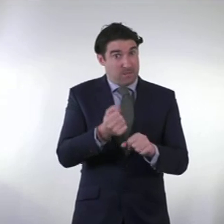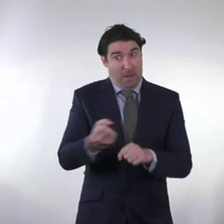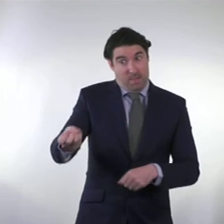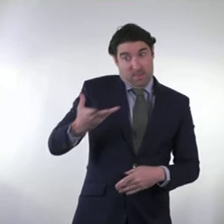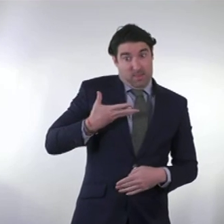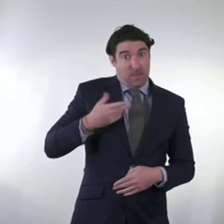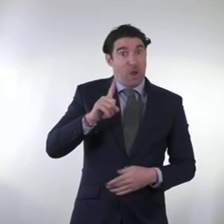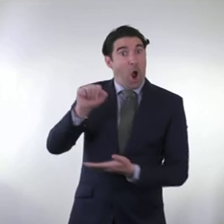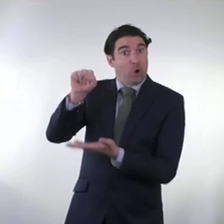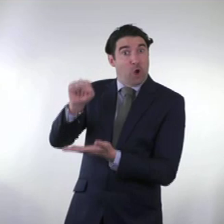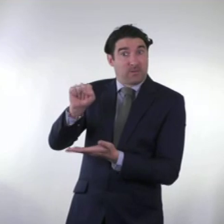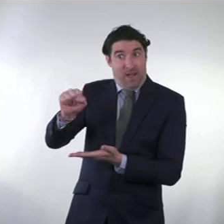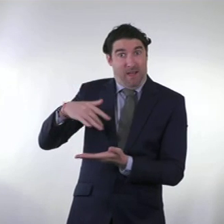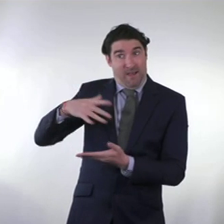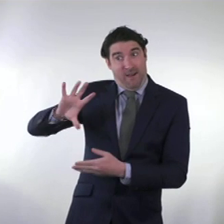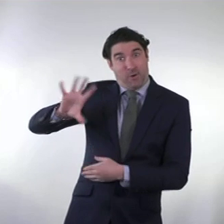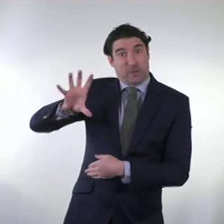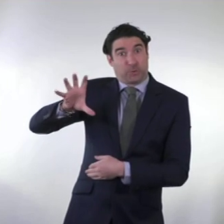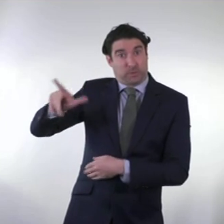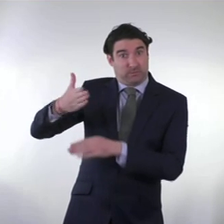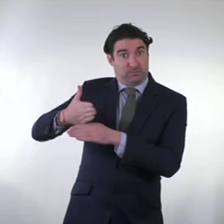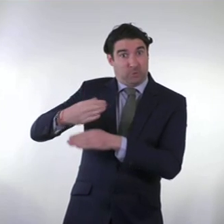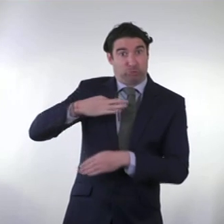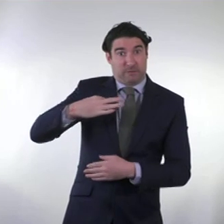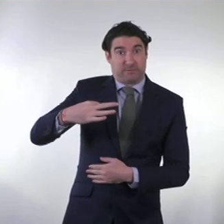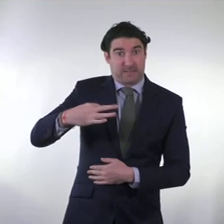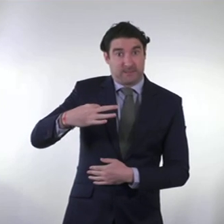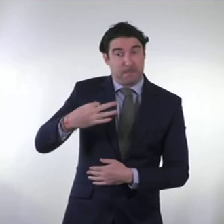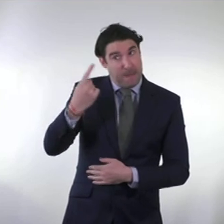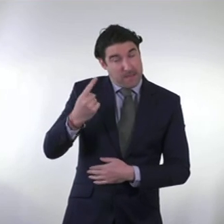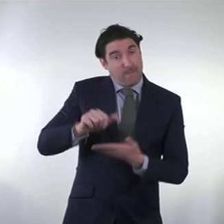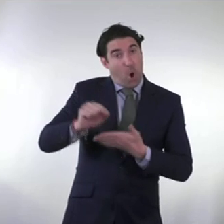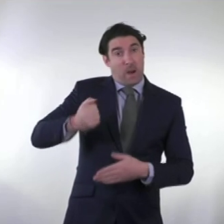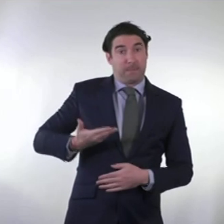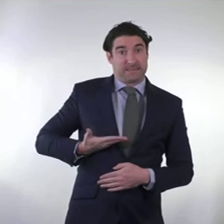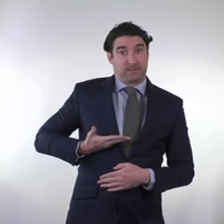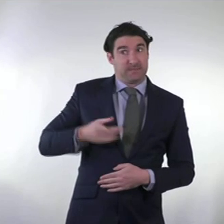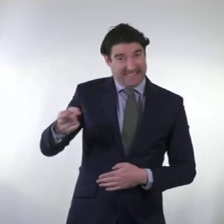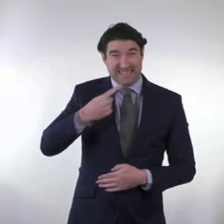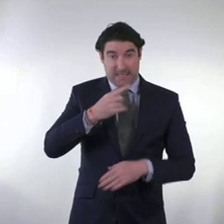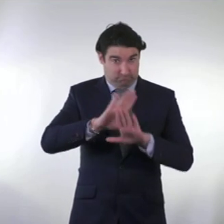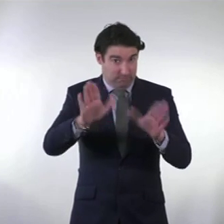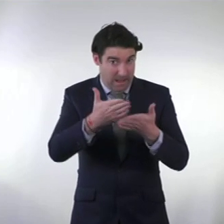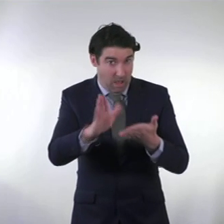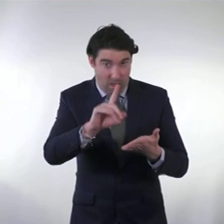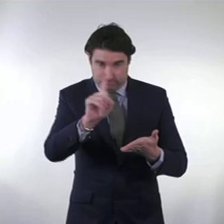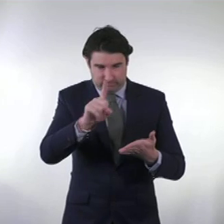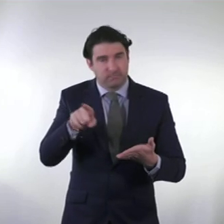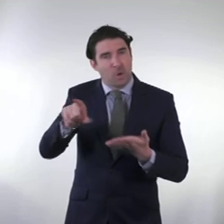This is a business owner. Prime Minister, you might want to listen to what he has to say: “We own a wedding venue in Richmond, North Yorkshire”.